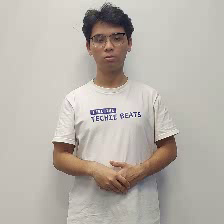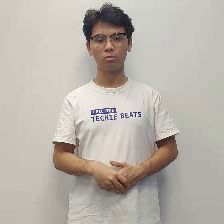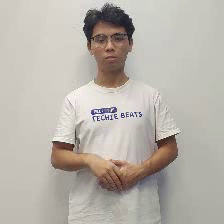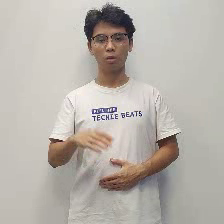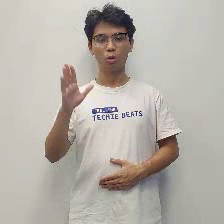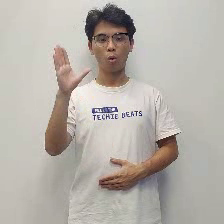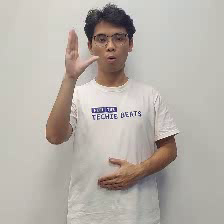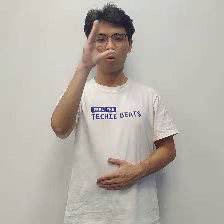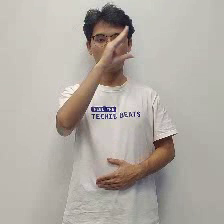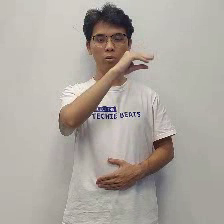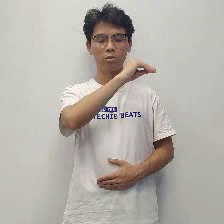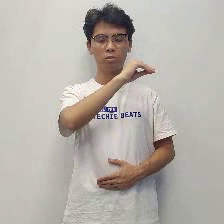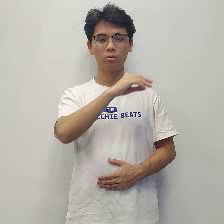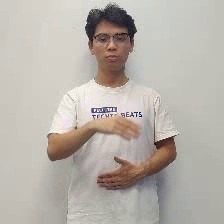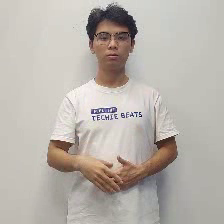Tối